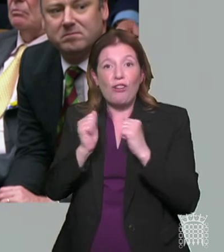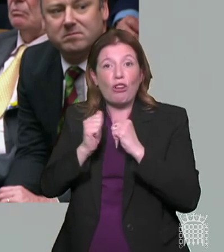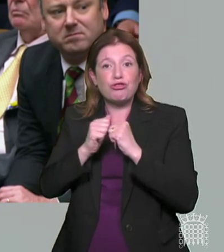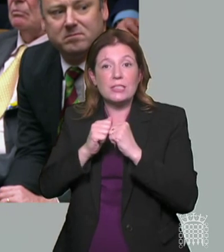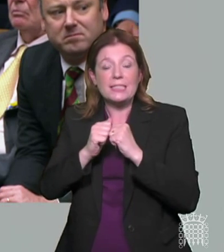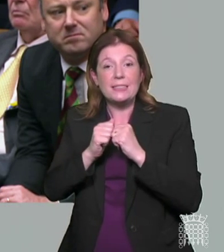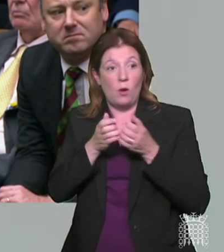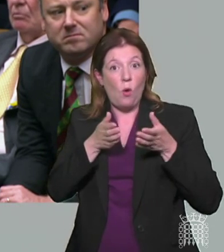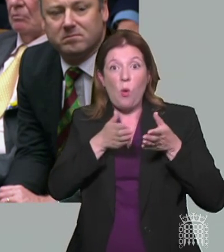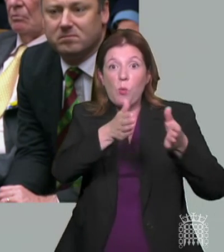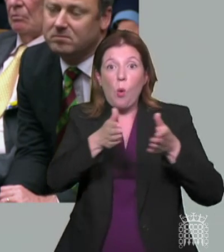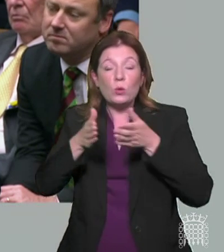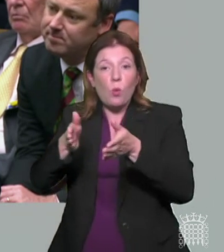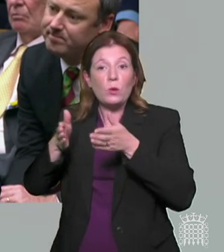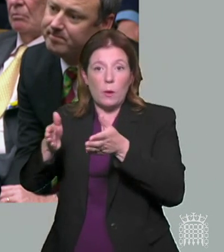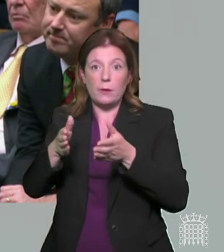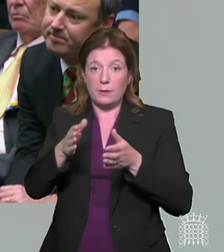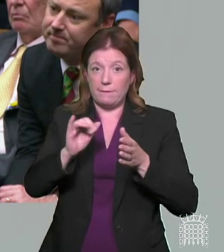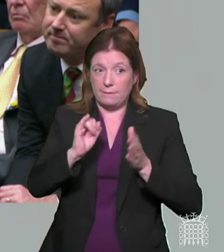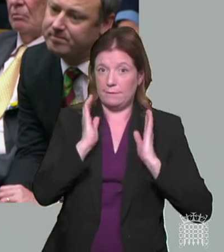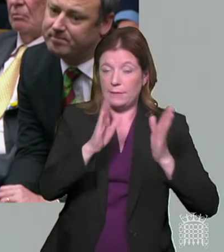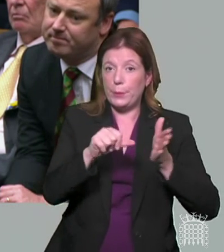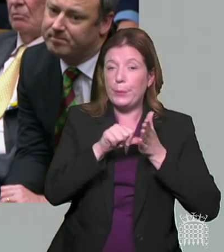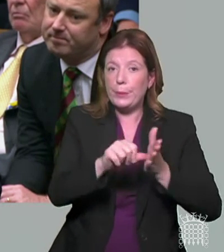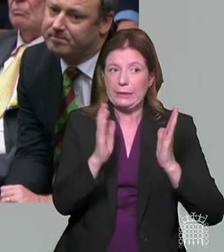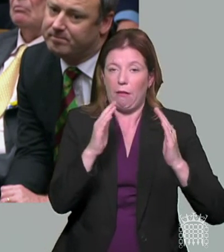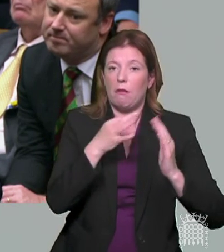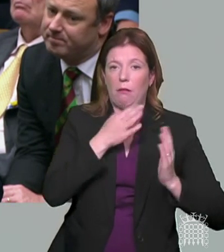Several wards are closed due to structural risk. The hospital is now over 20